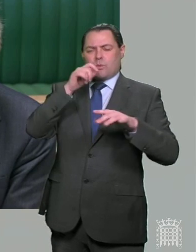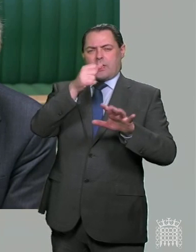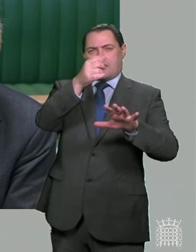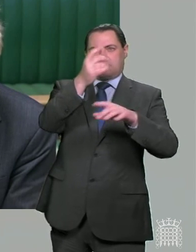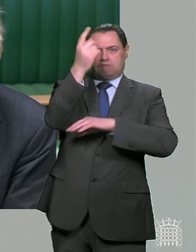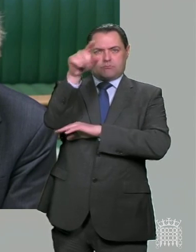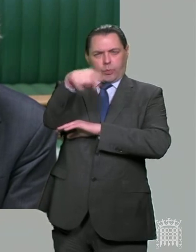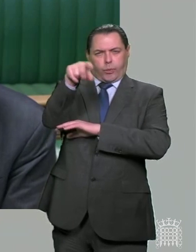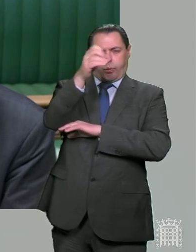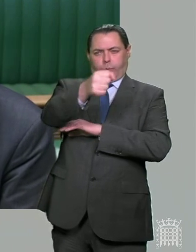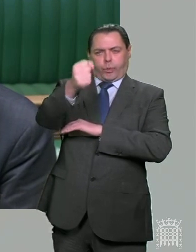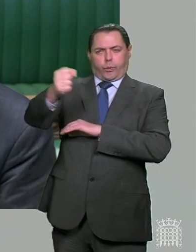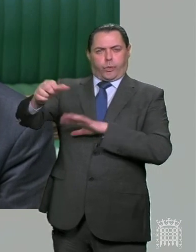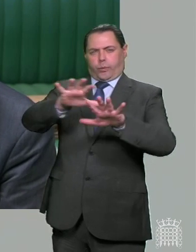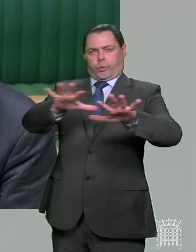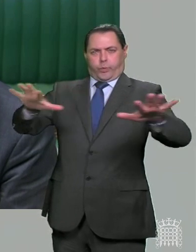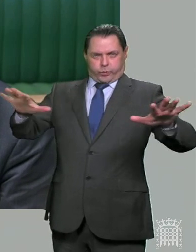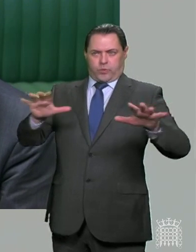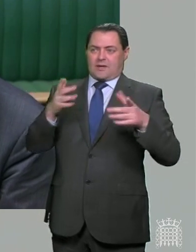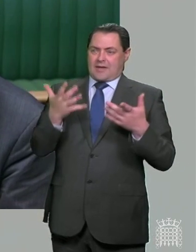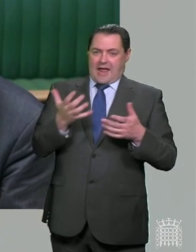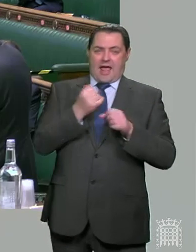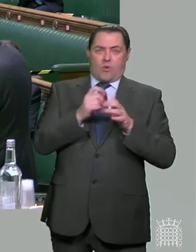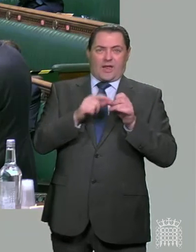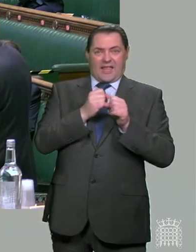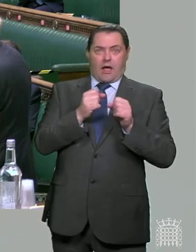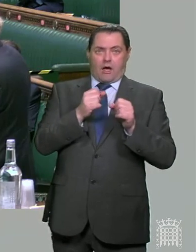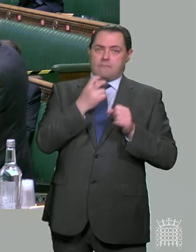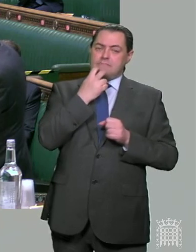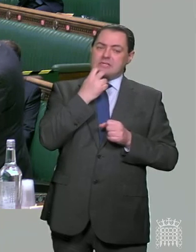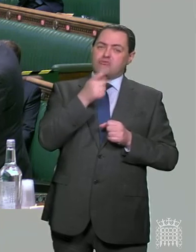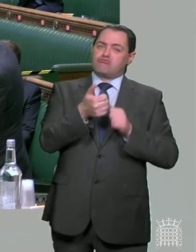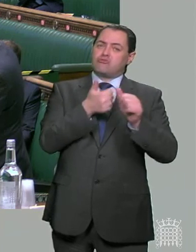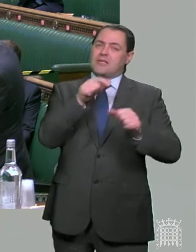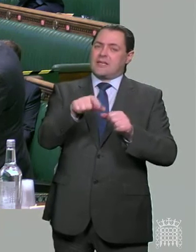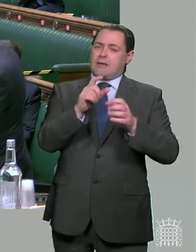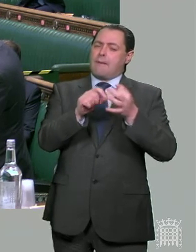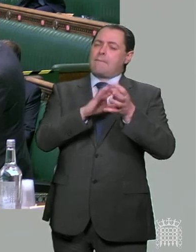I am delighted that a gigafactory for batteries is being established in Blyth Valley.